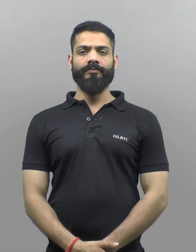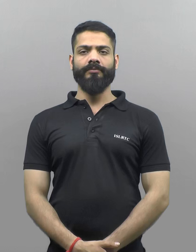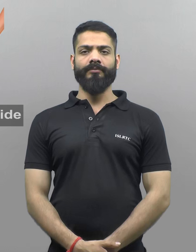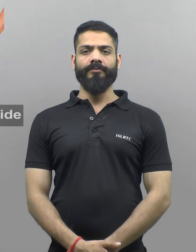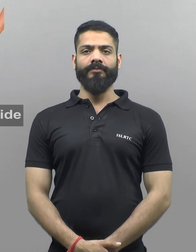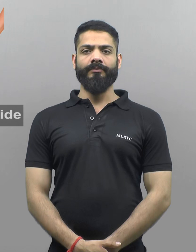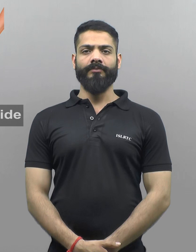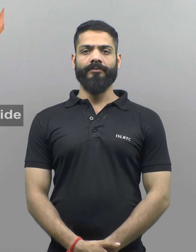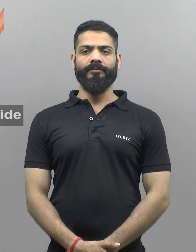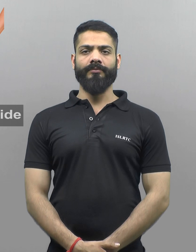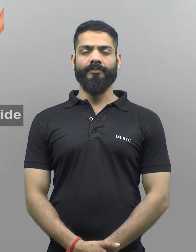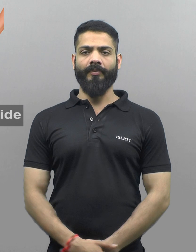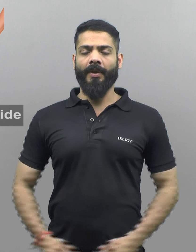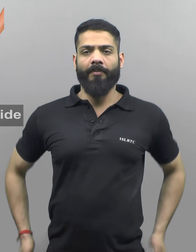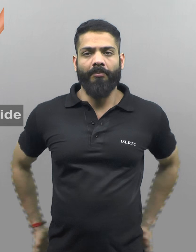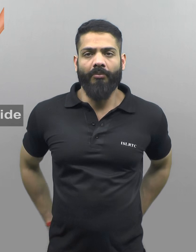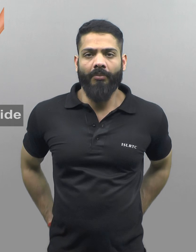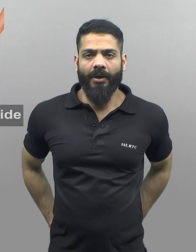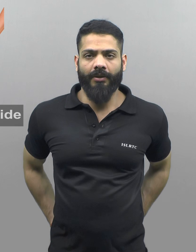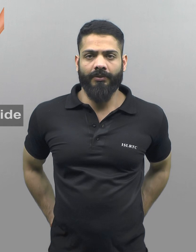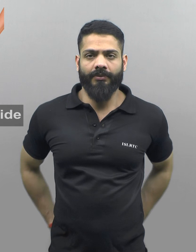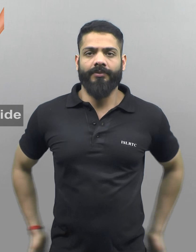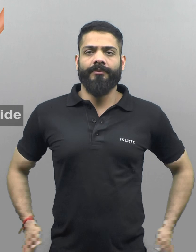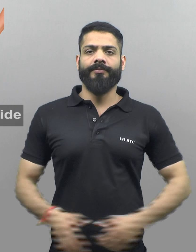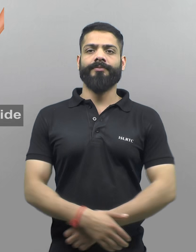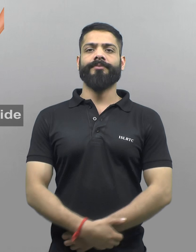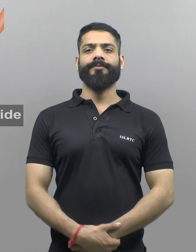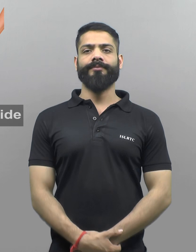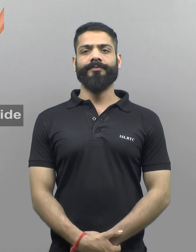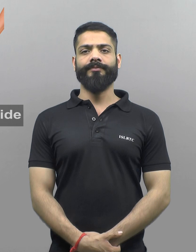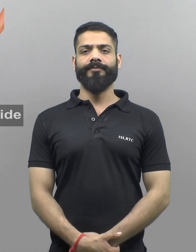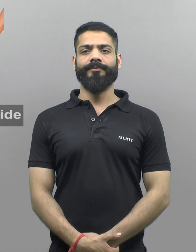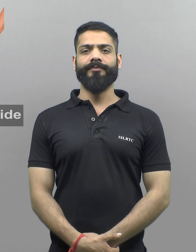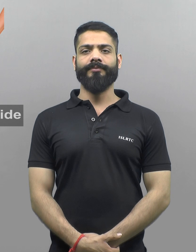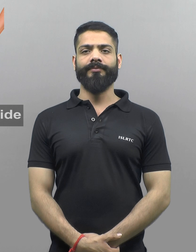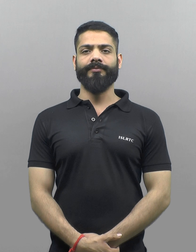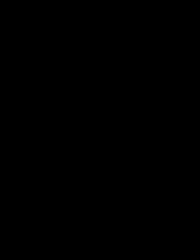Buttocks Backside